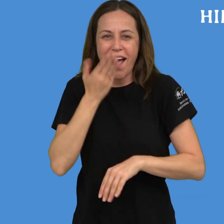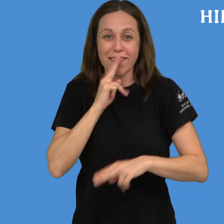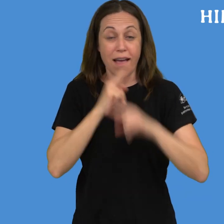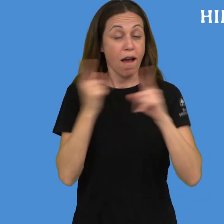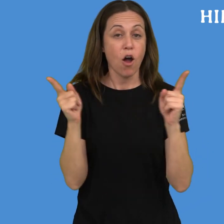nombre